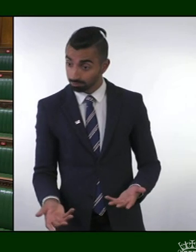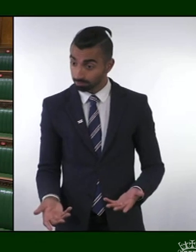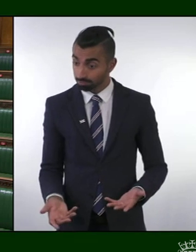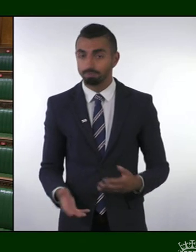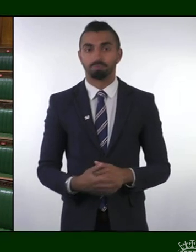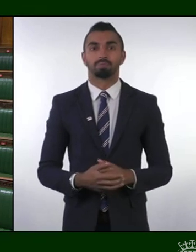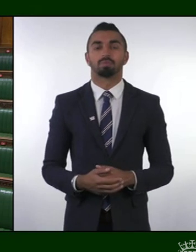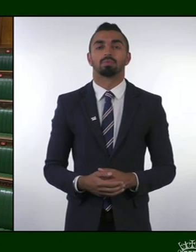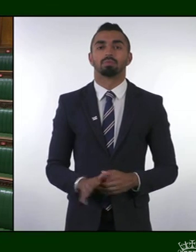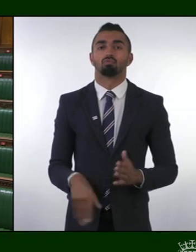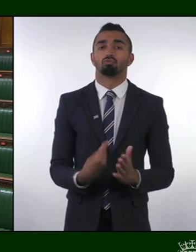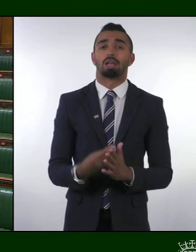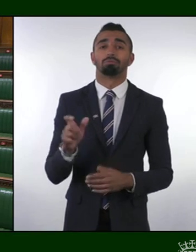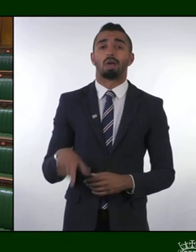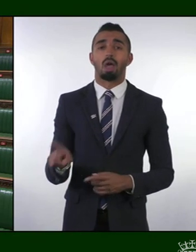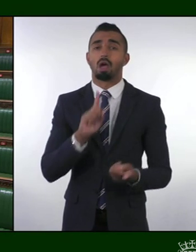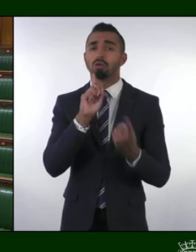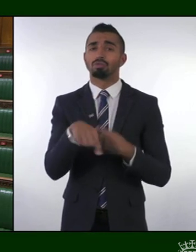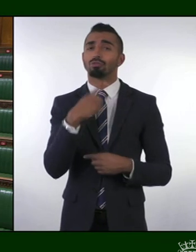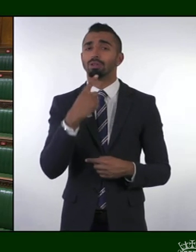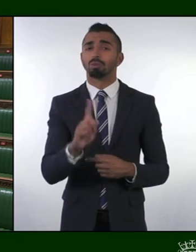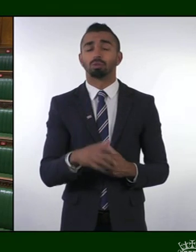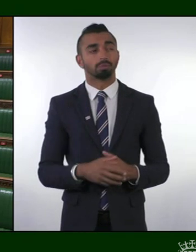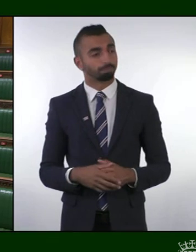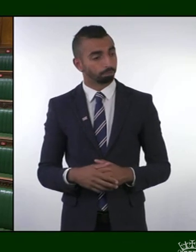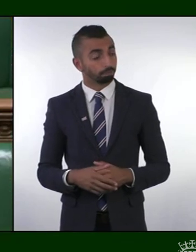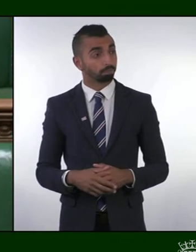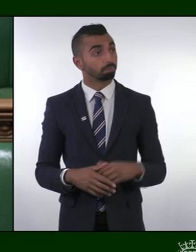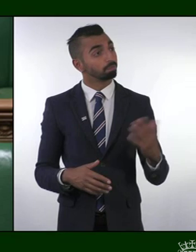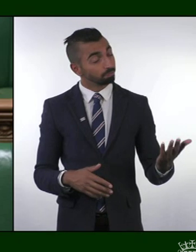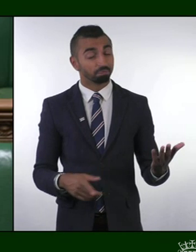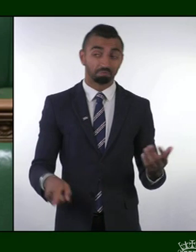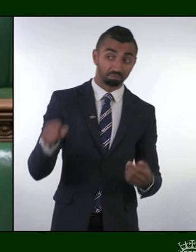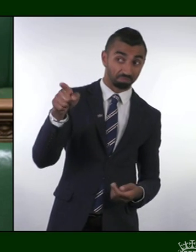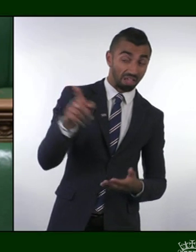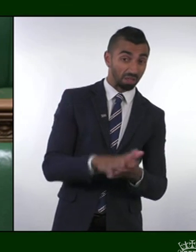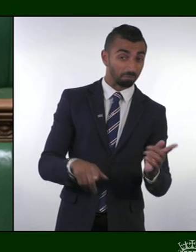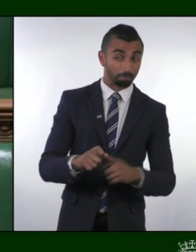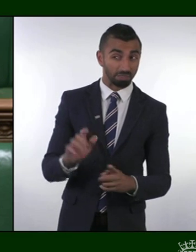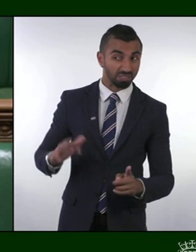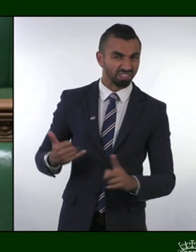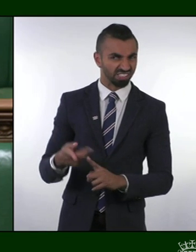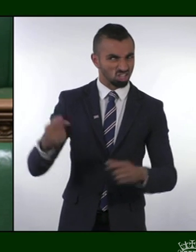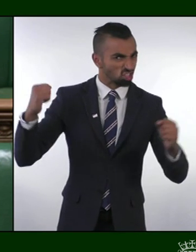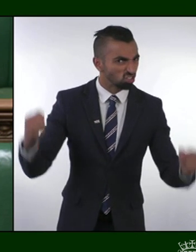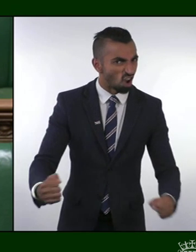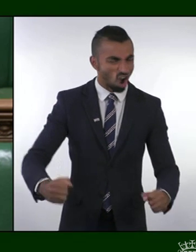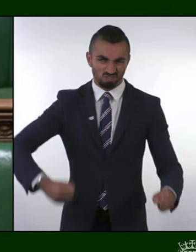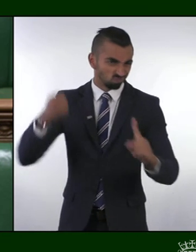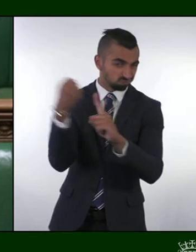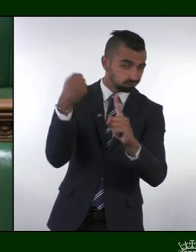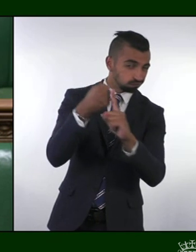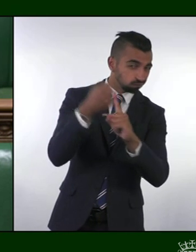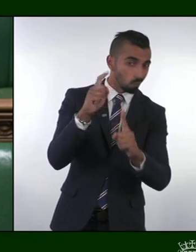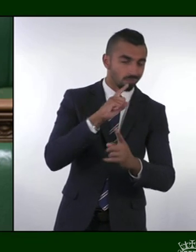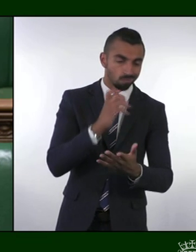There are fewer greater champions of the tourism and hospitality industry than my honourable Friend, and I know he will be pleased about today’s announcements.